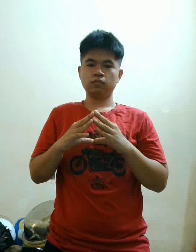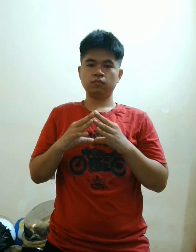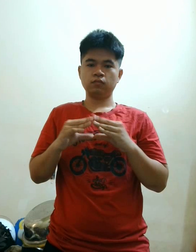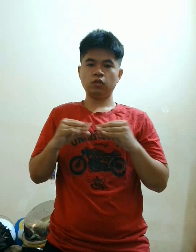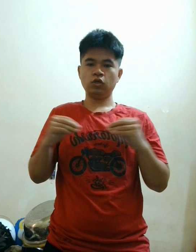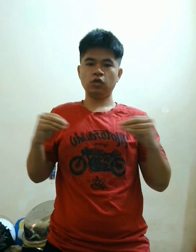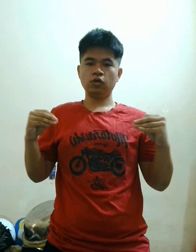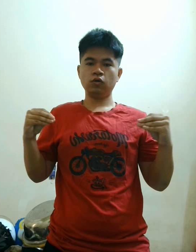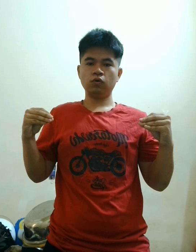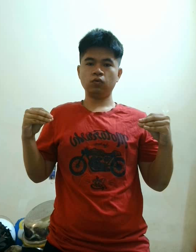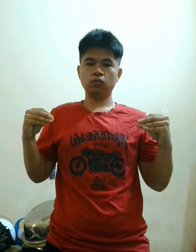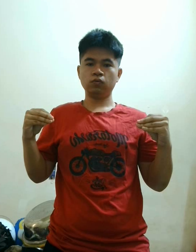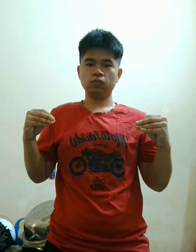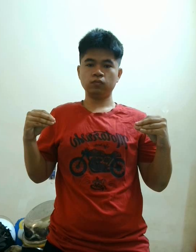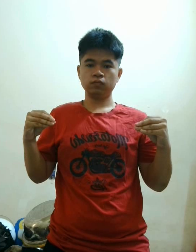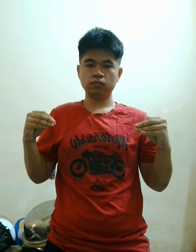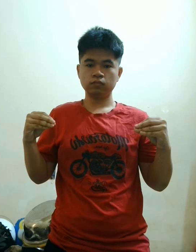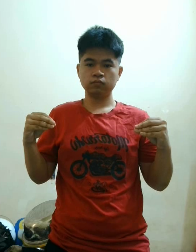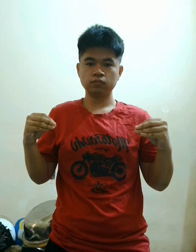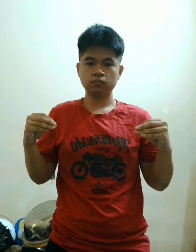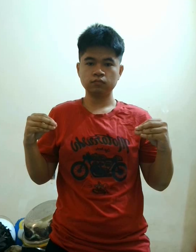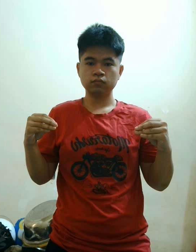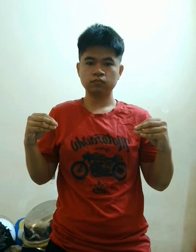nhieu